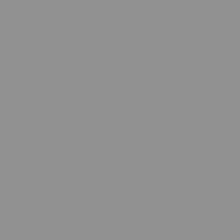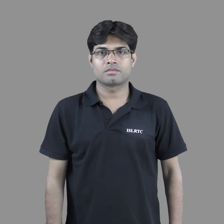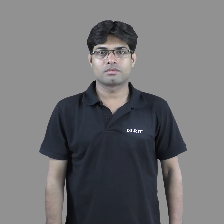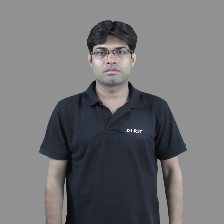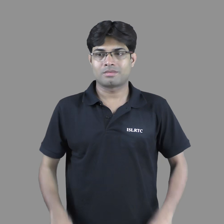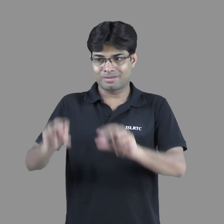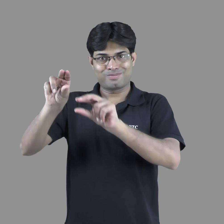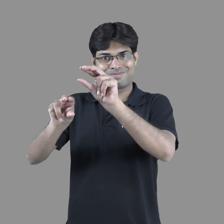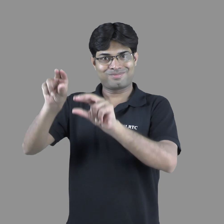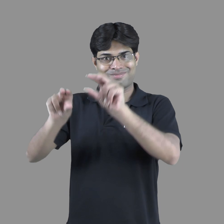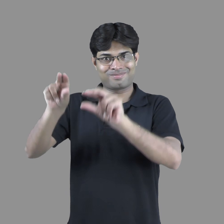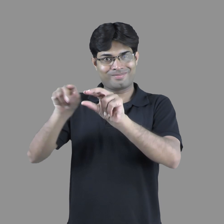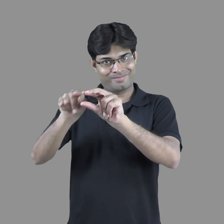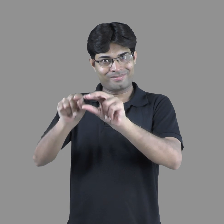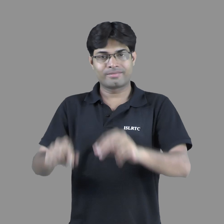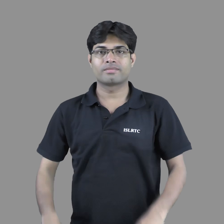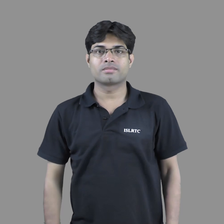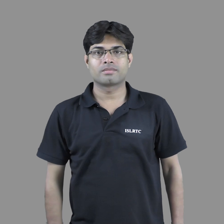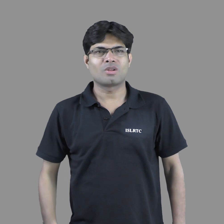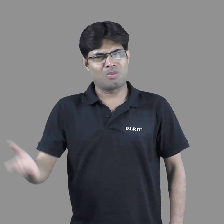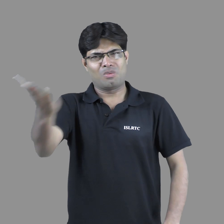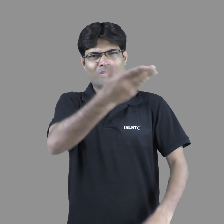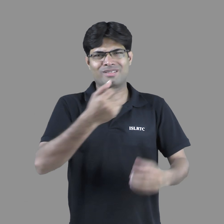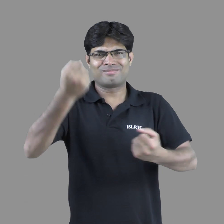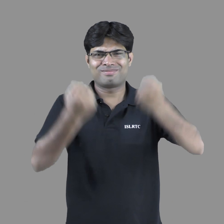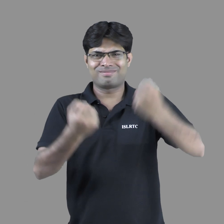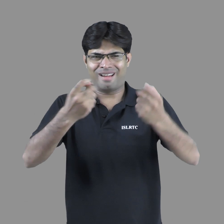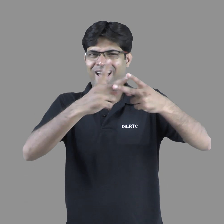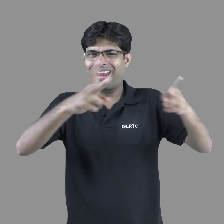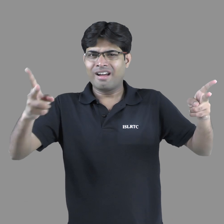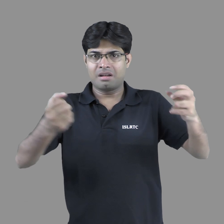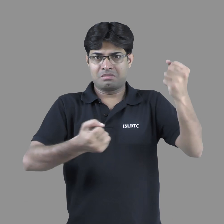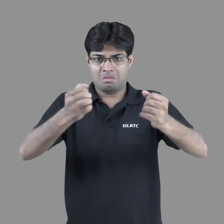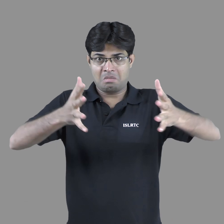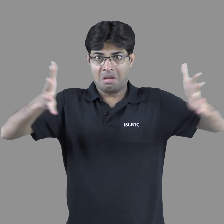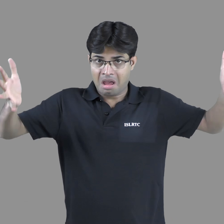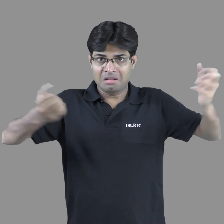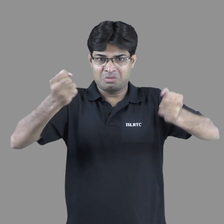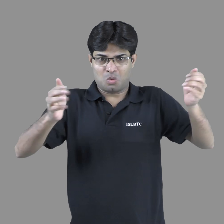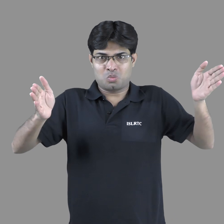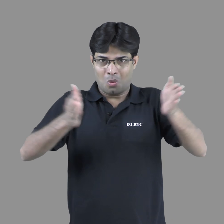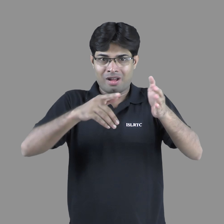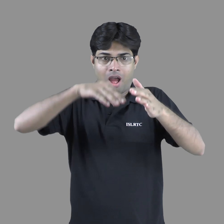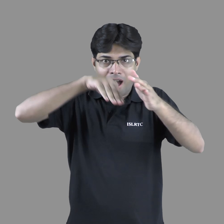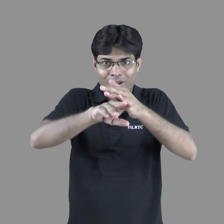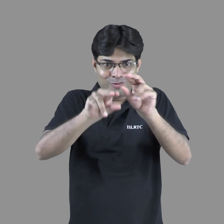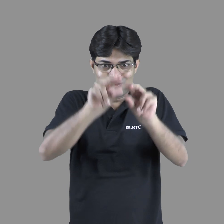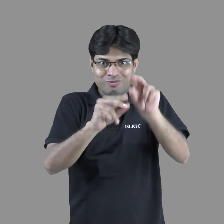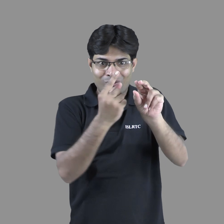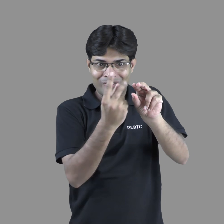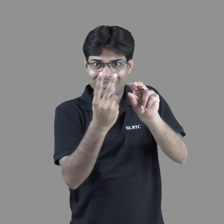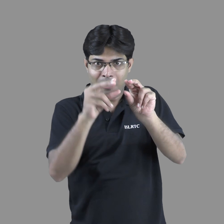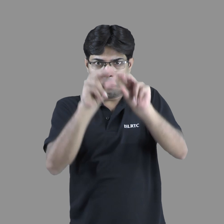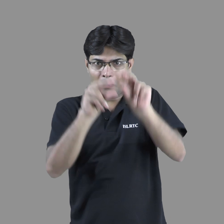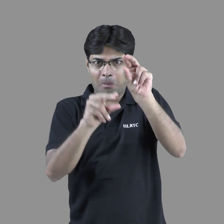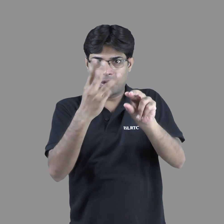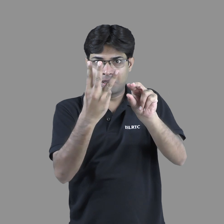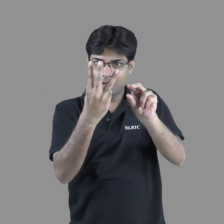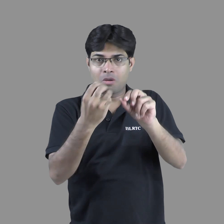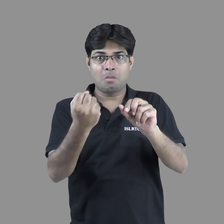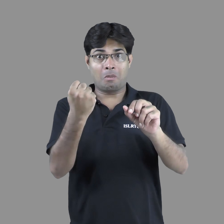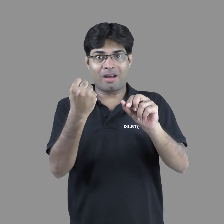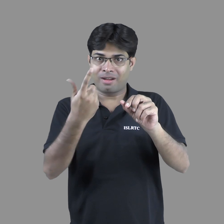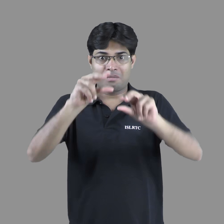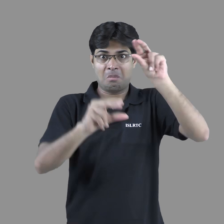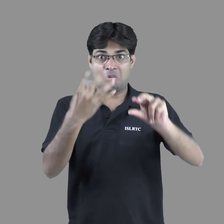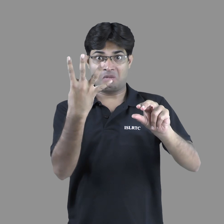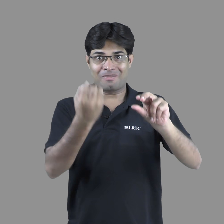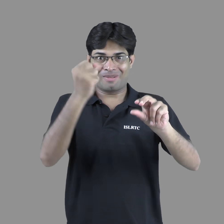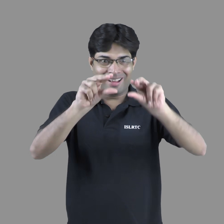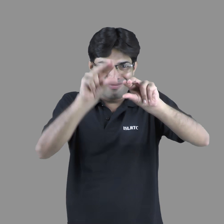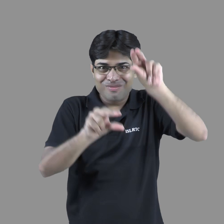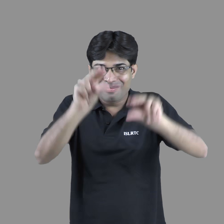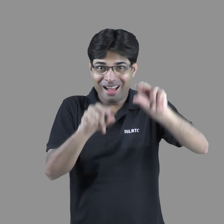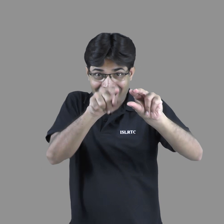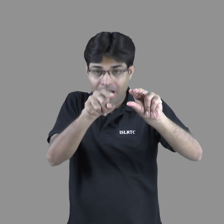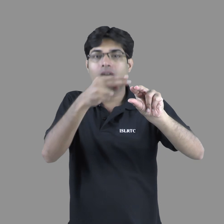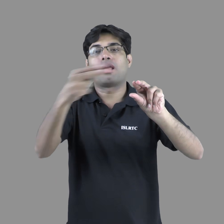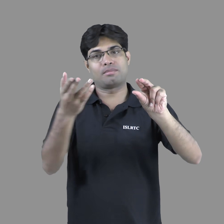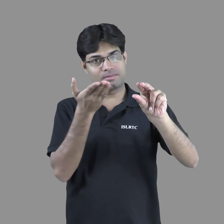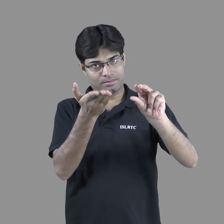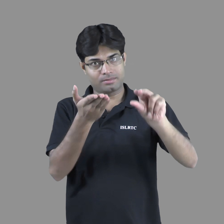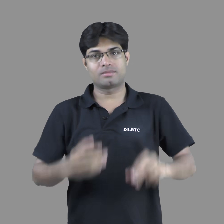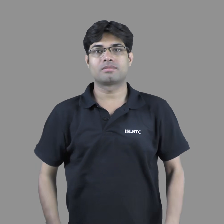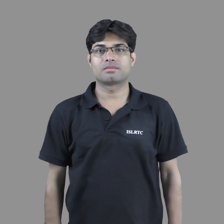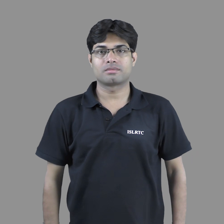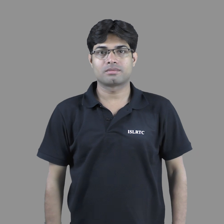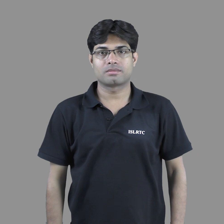Cam